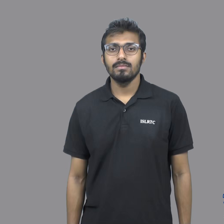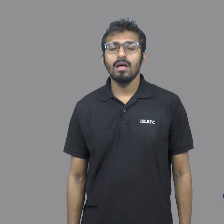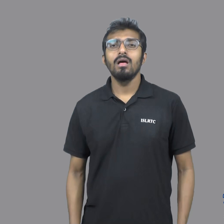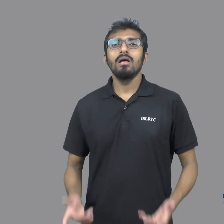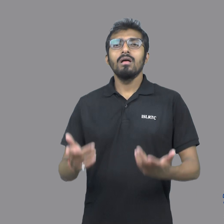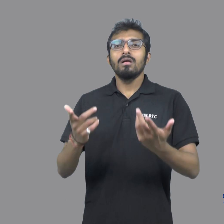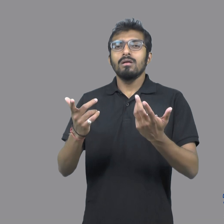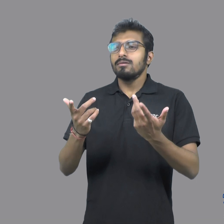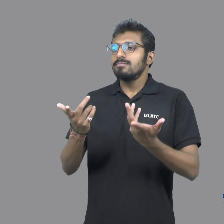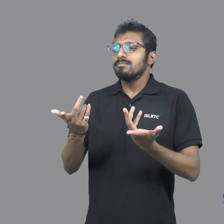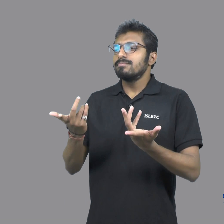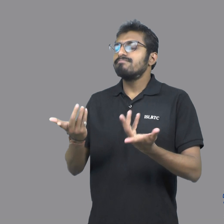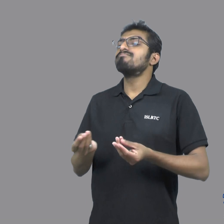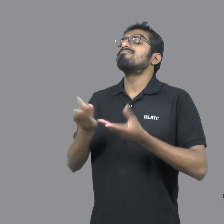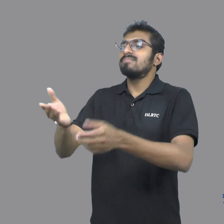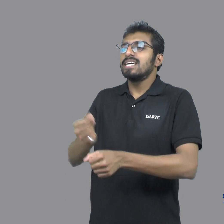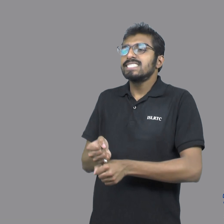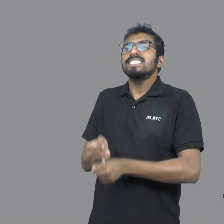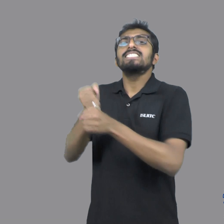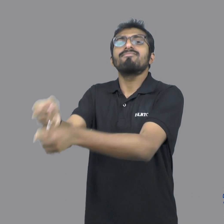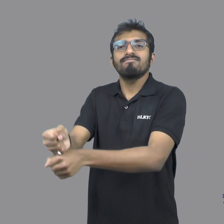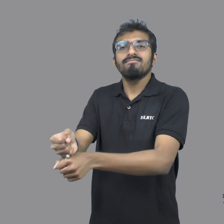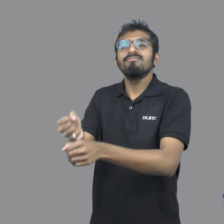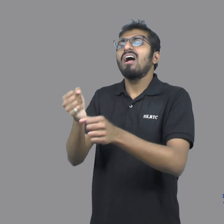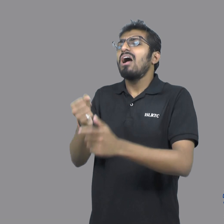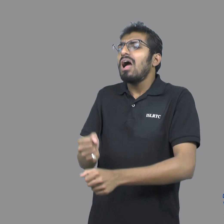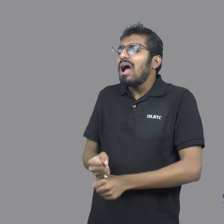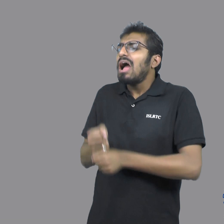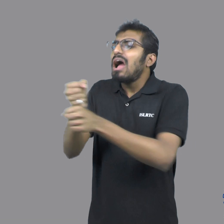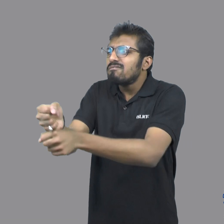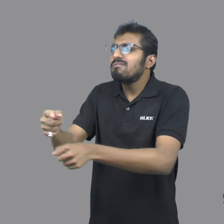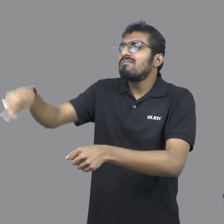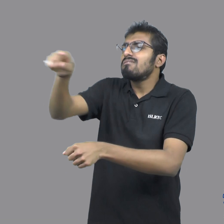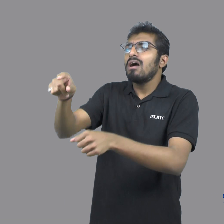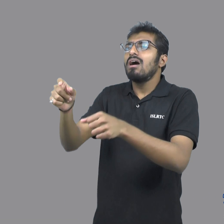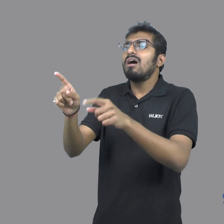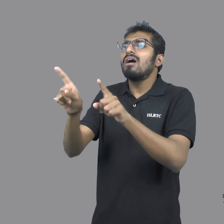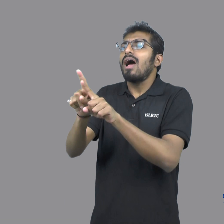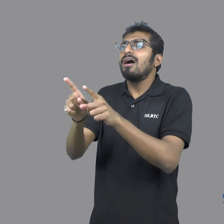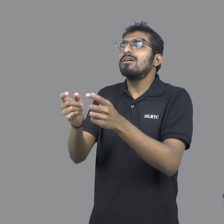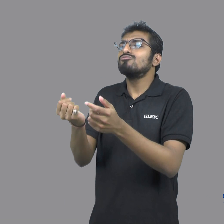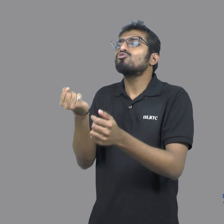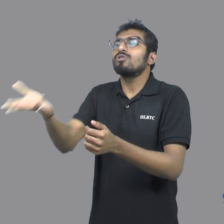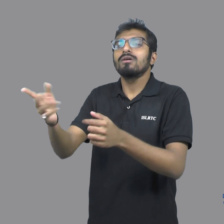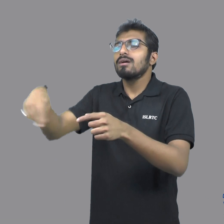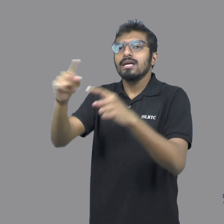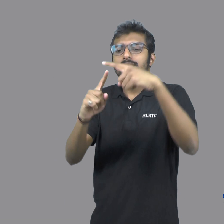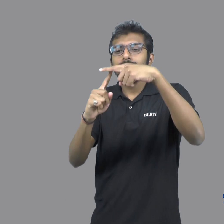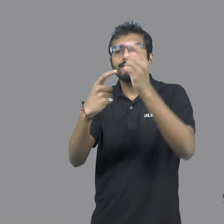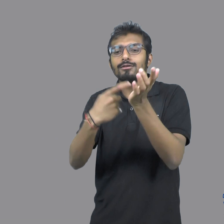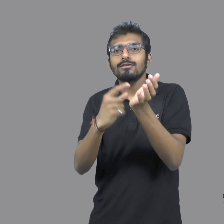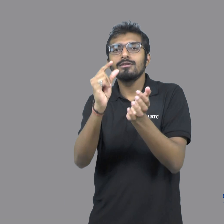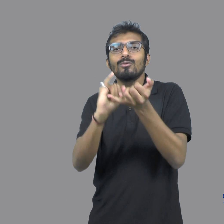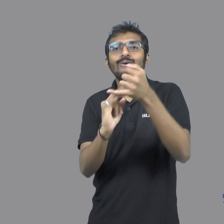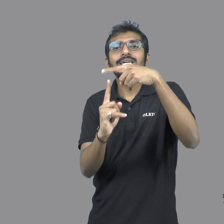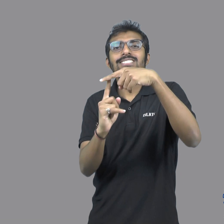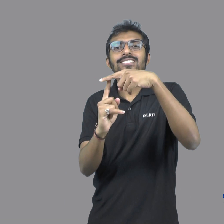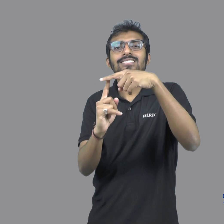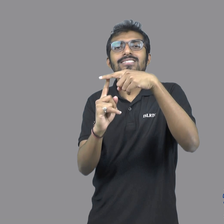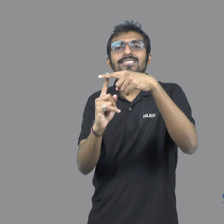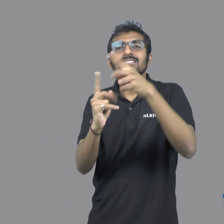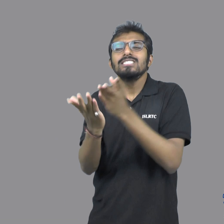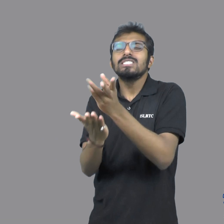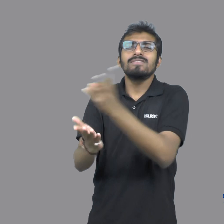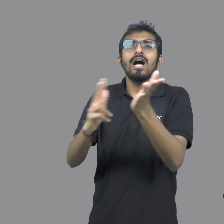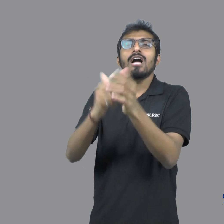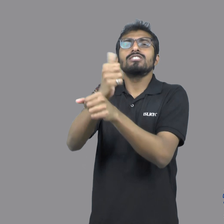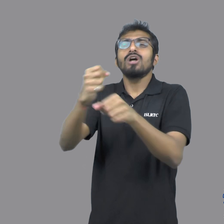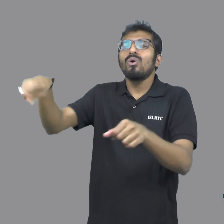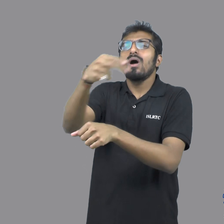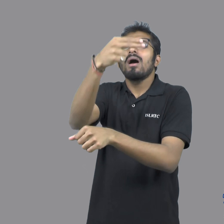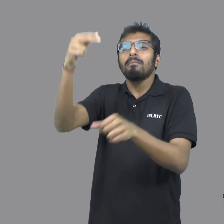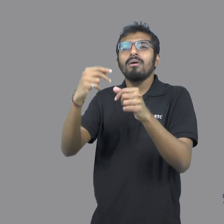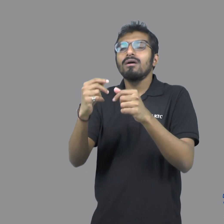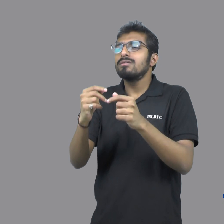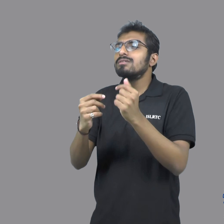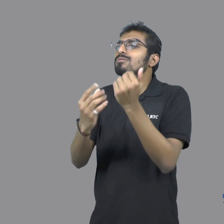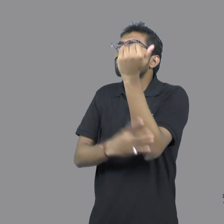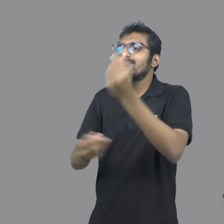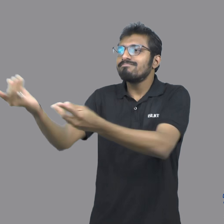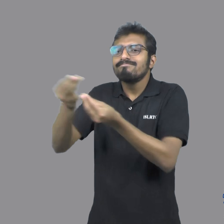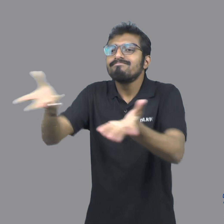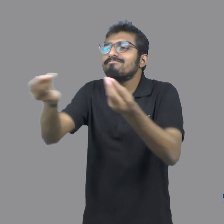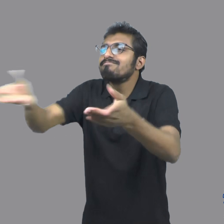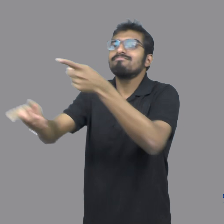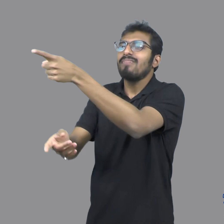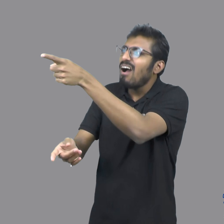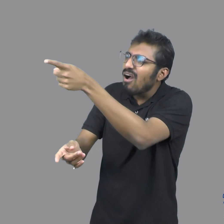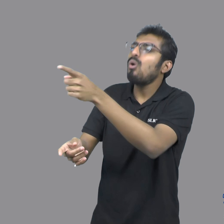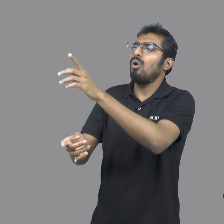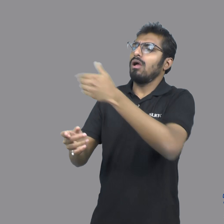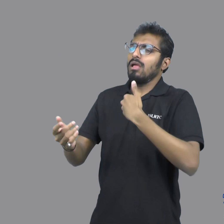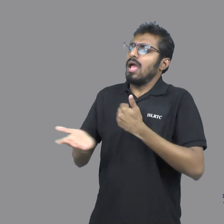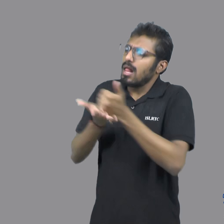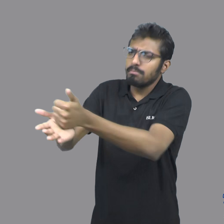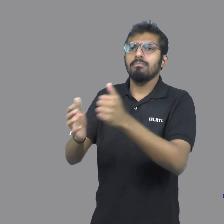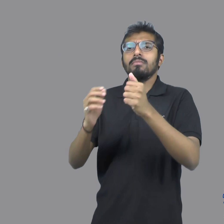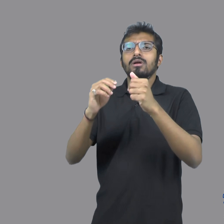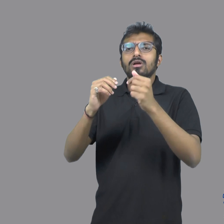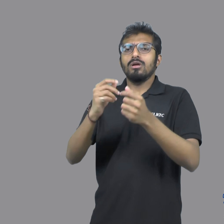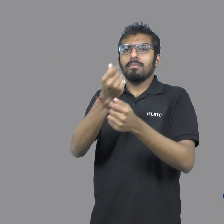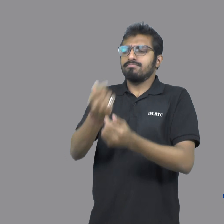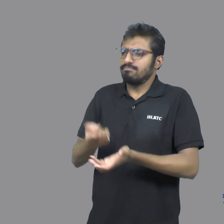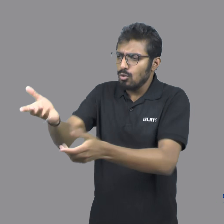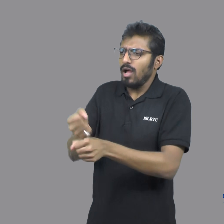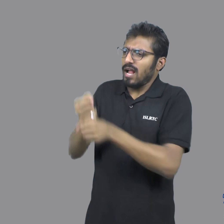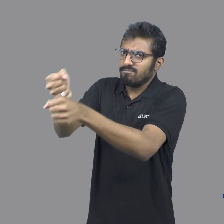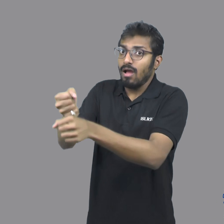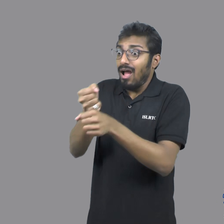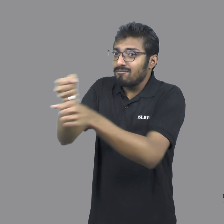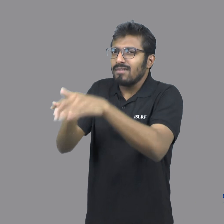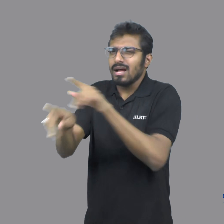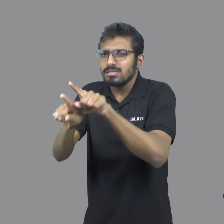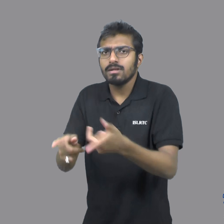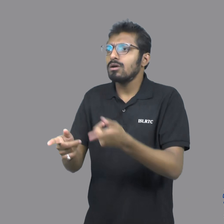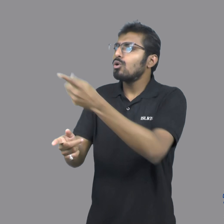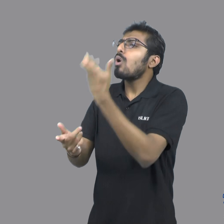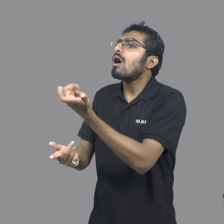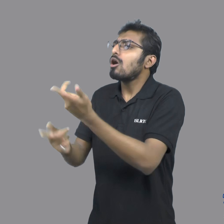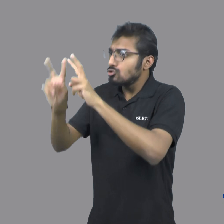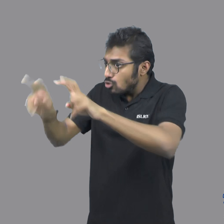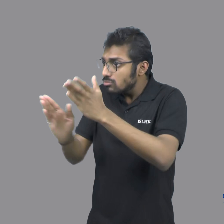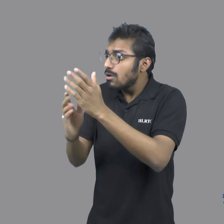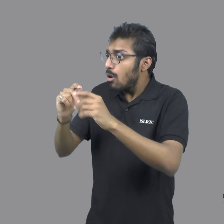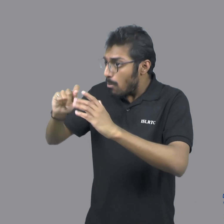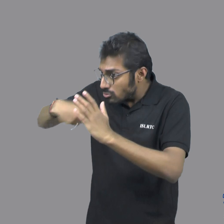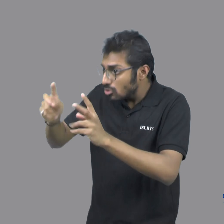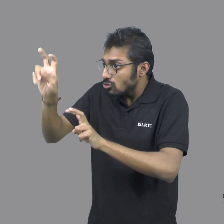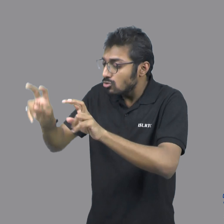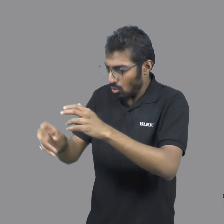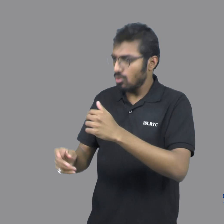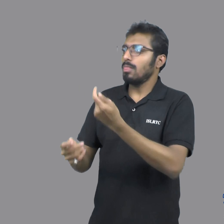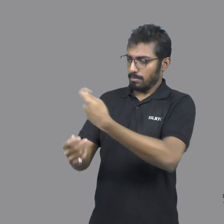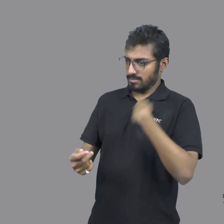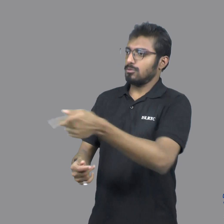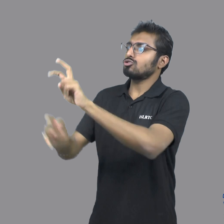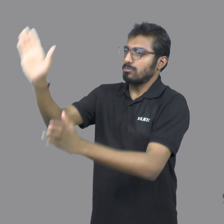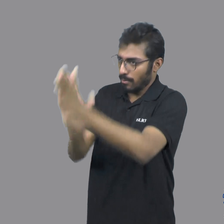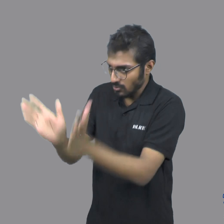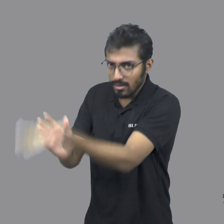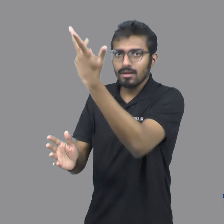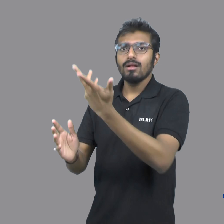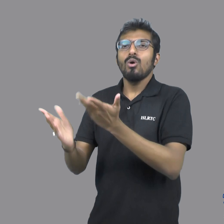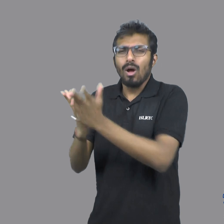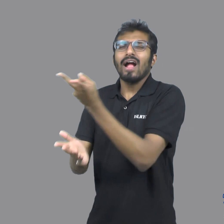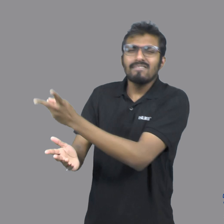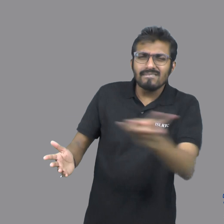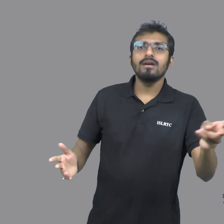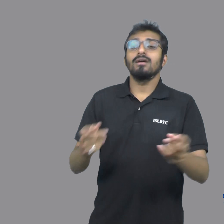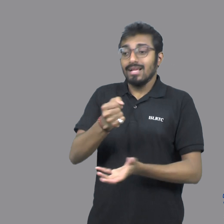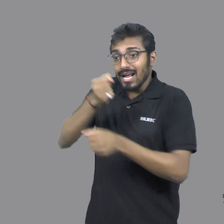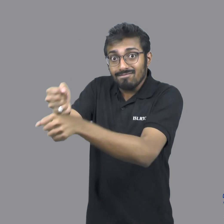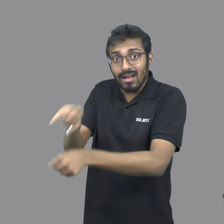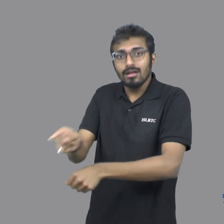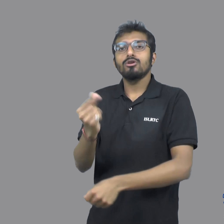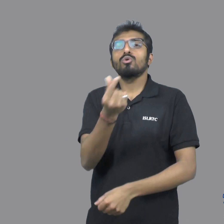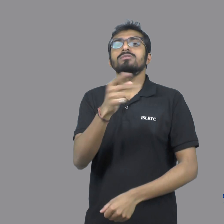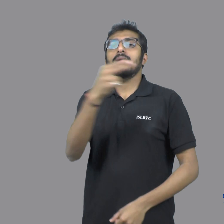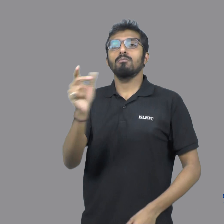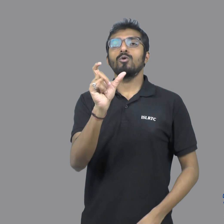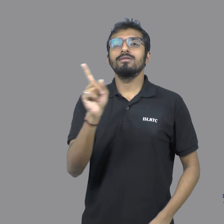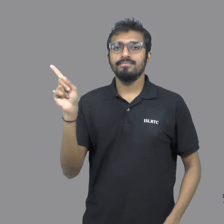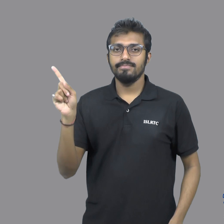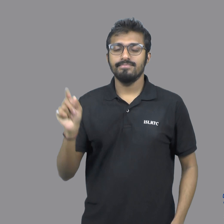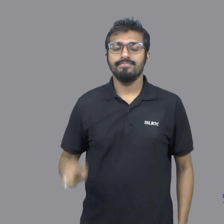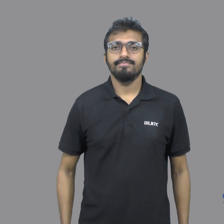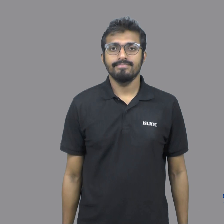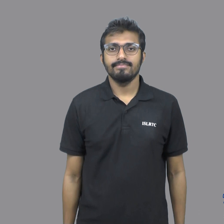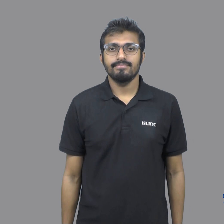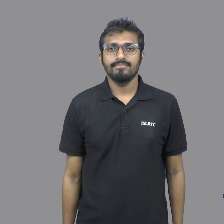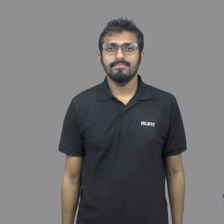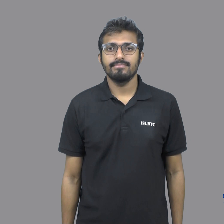Endowment